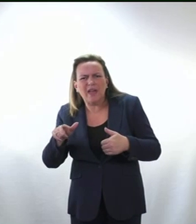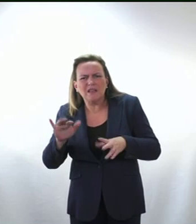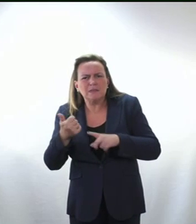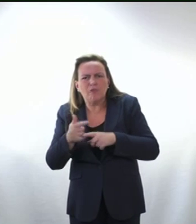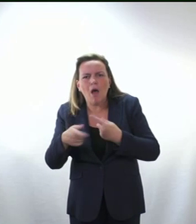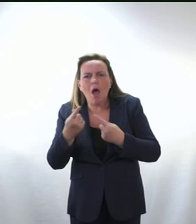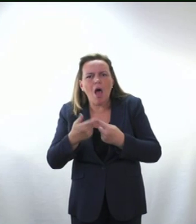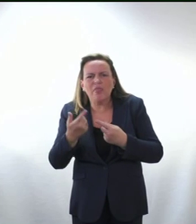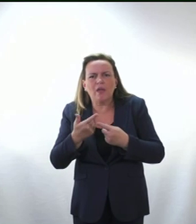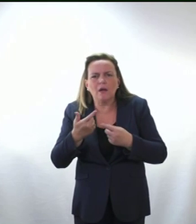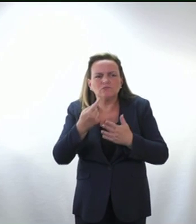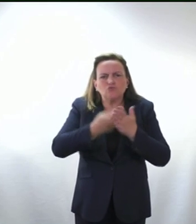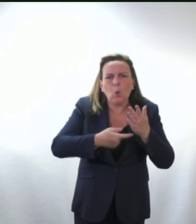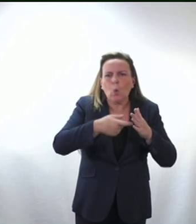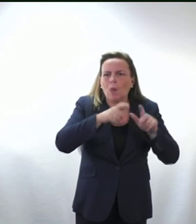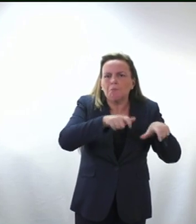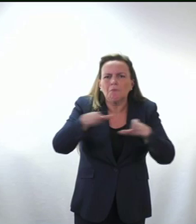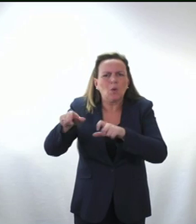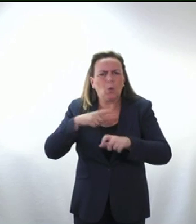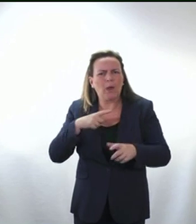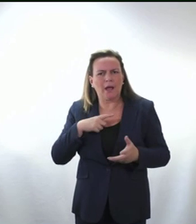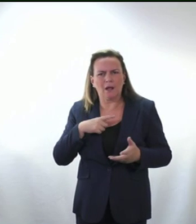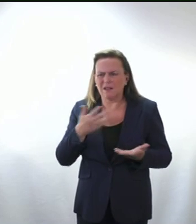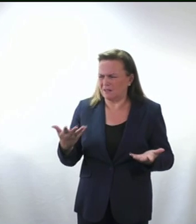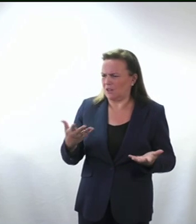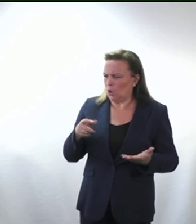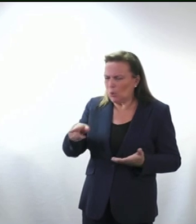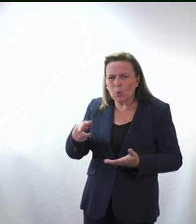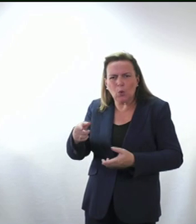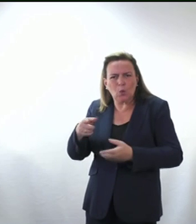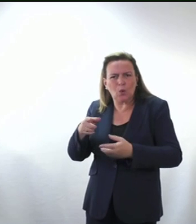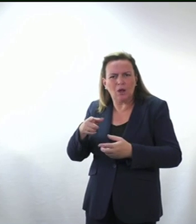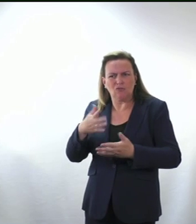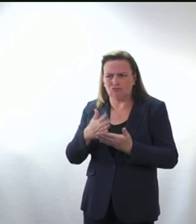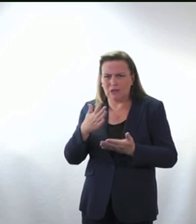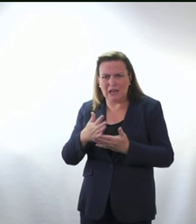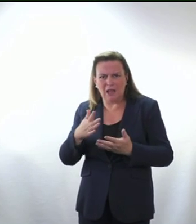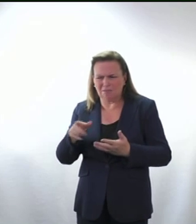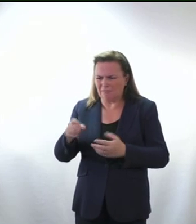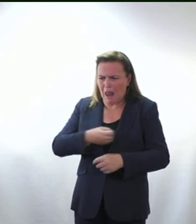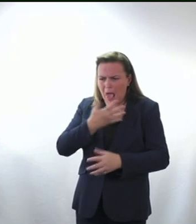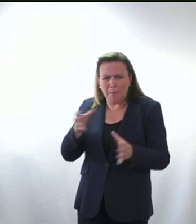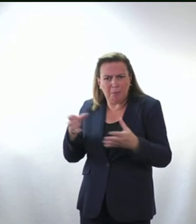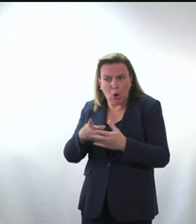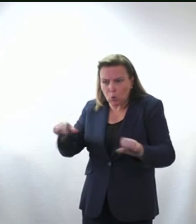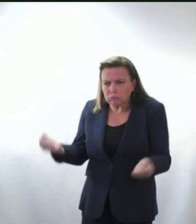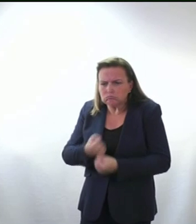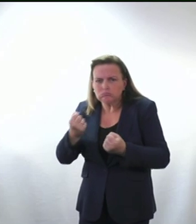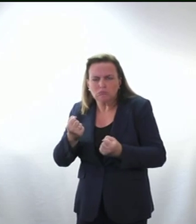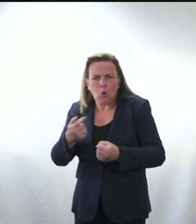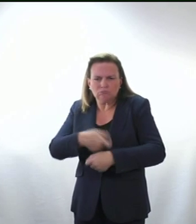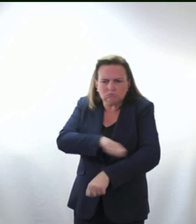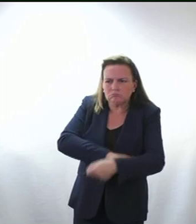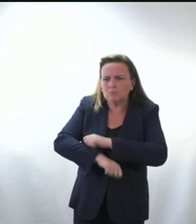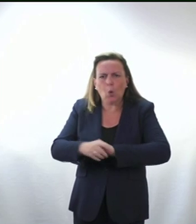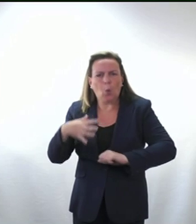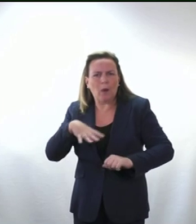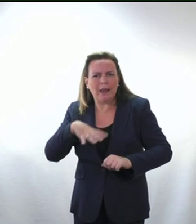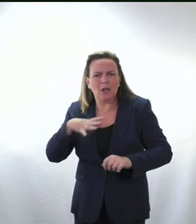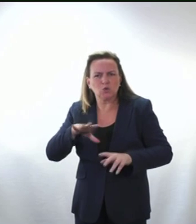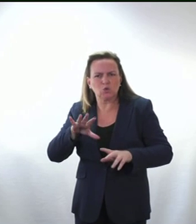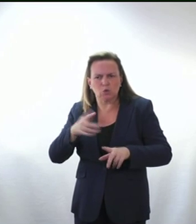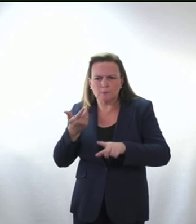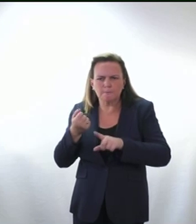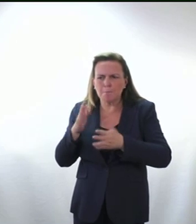What kind of signal does that send to the people of the country about the robustness of the Labour party and its willingness to enforce the restrictions?